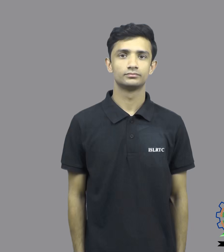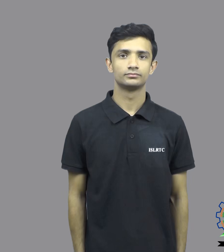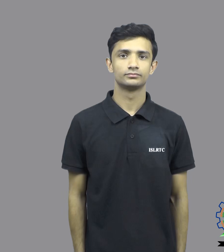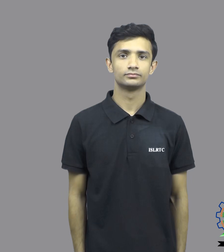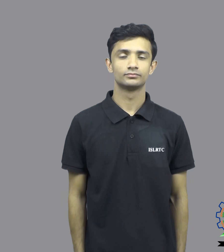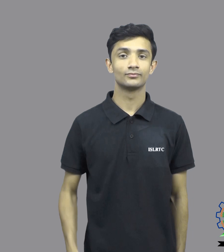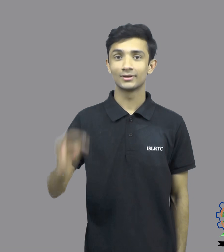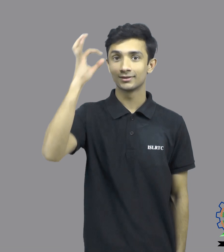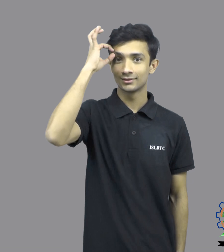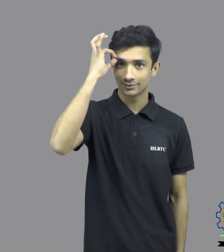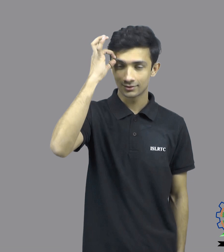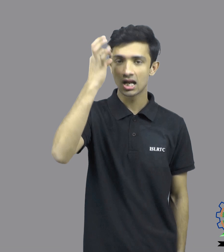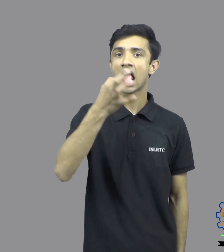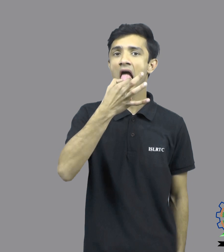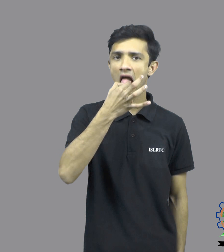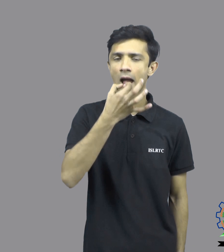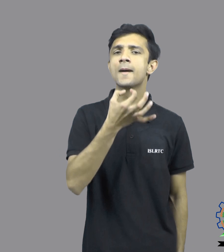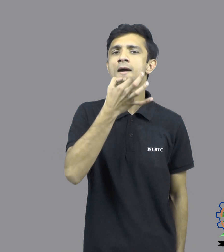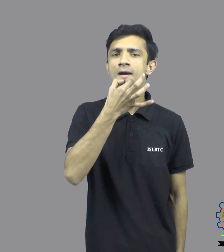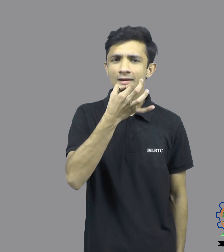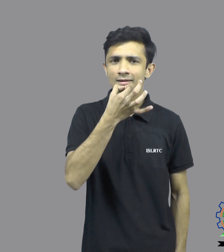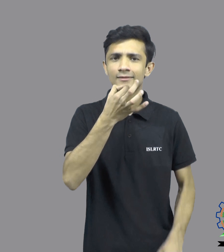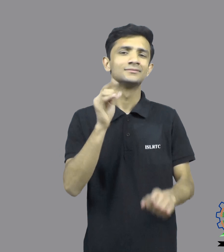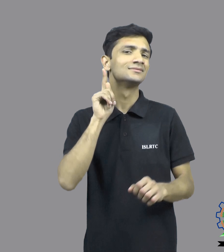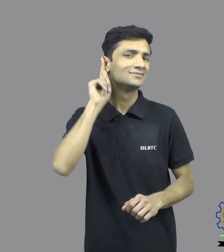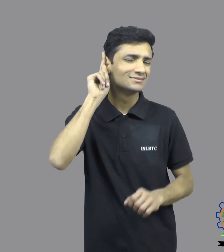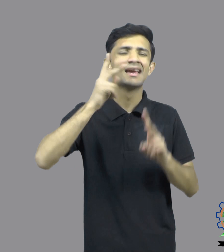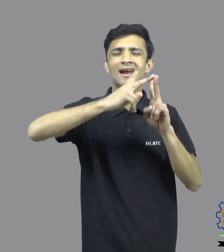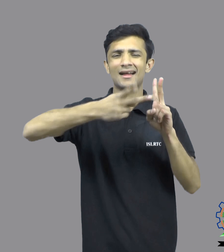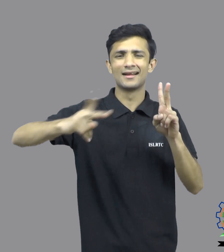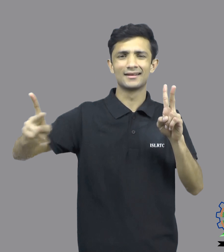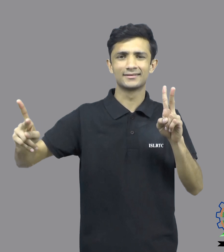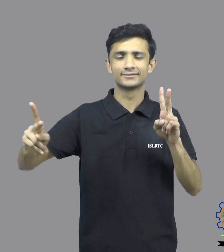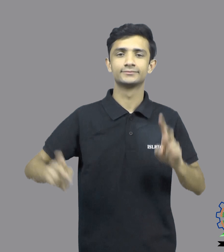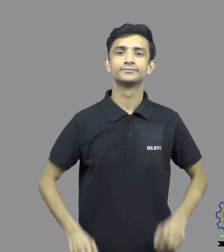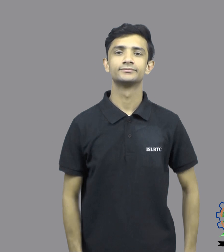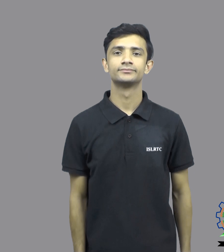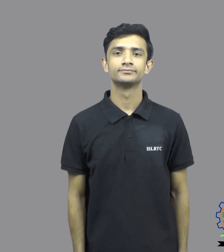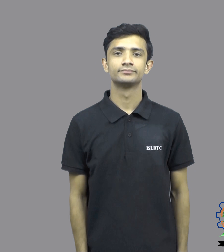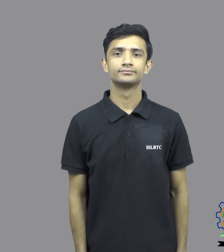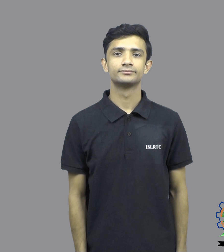Body piercing